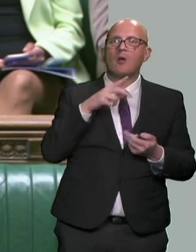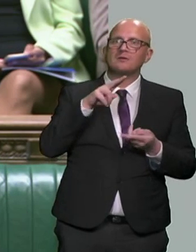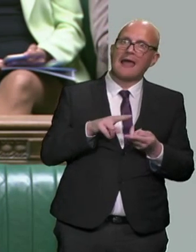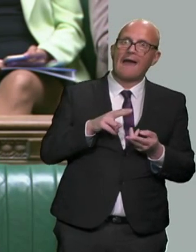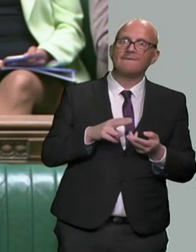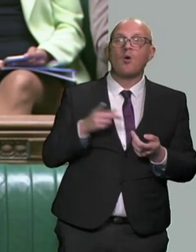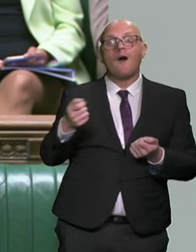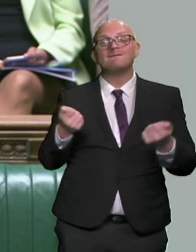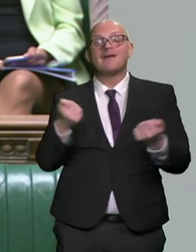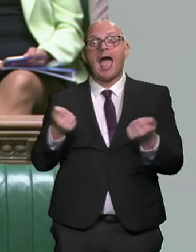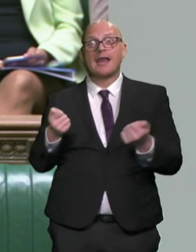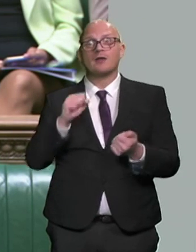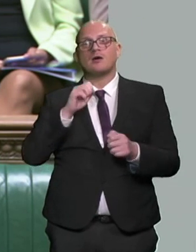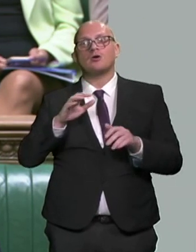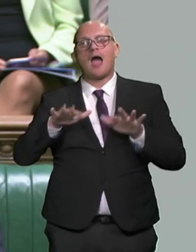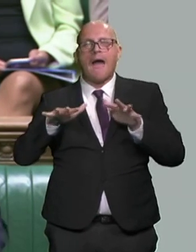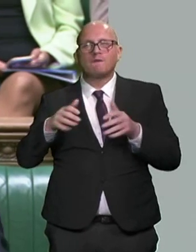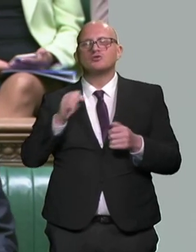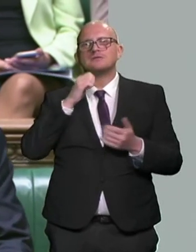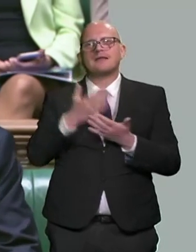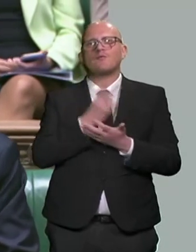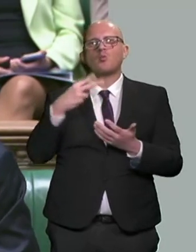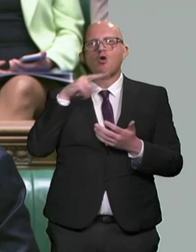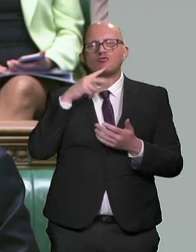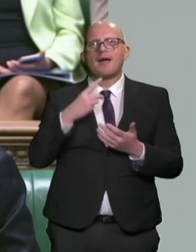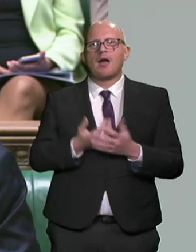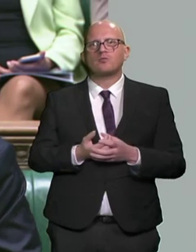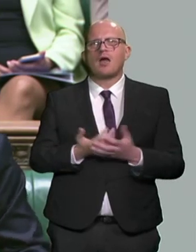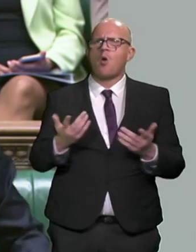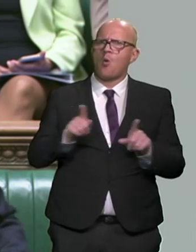Perhaps she missed the part about the largest increase to personal tax thresholds ever.